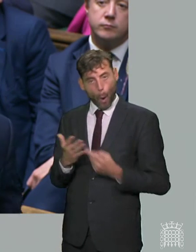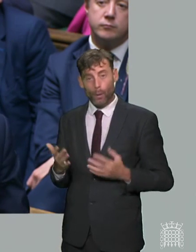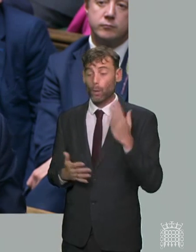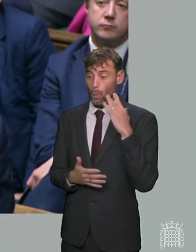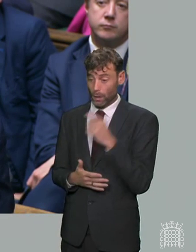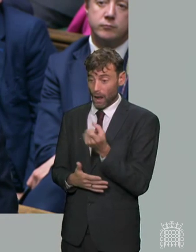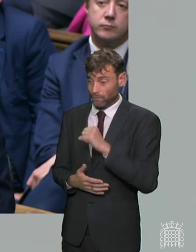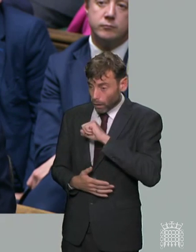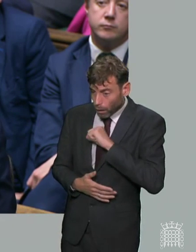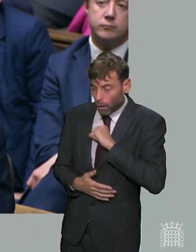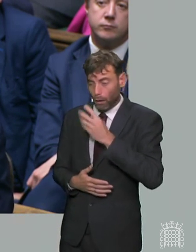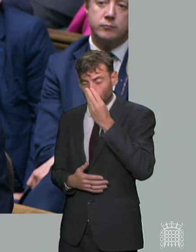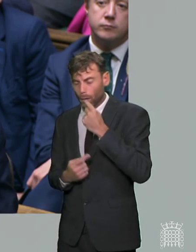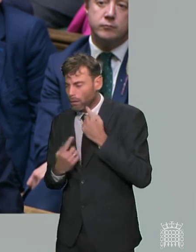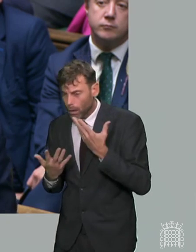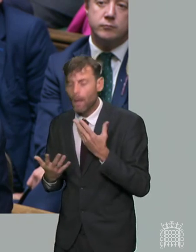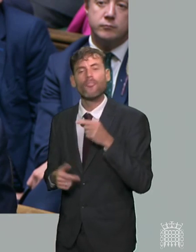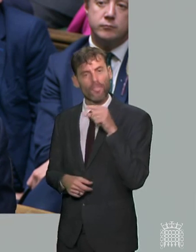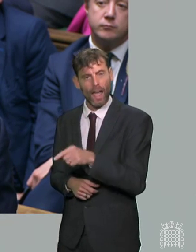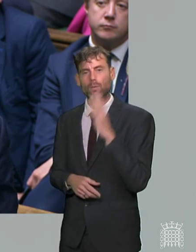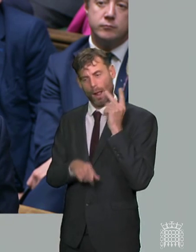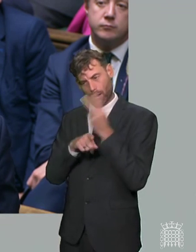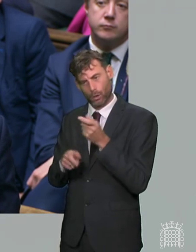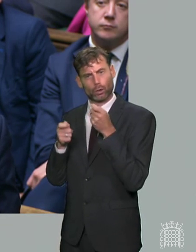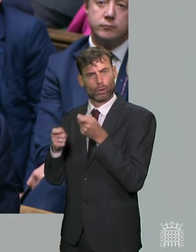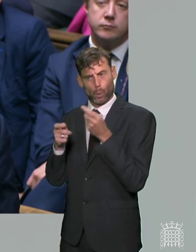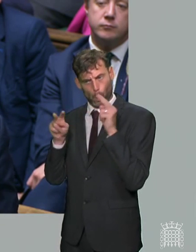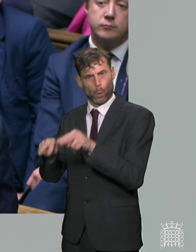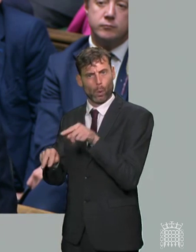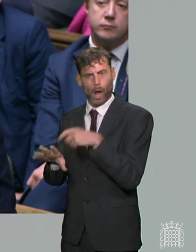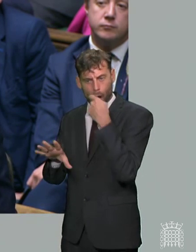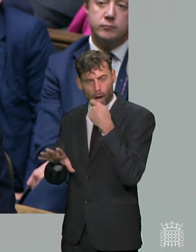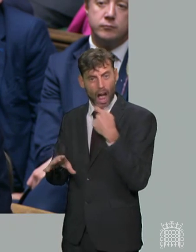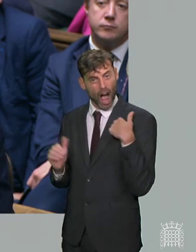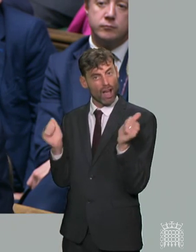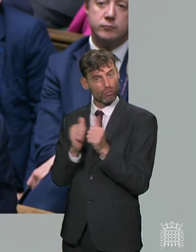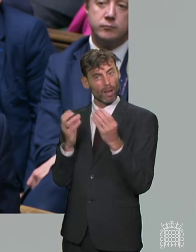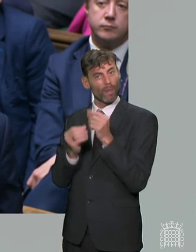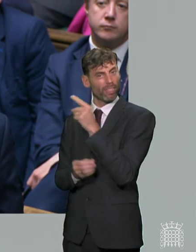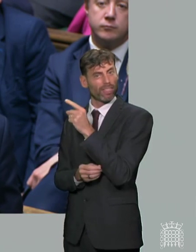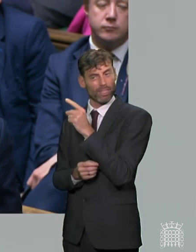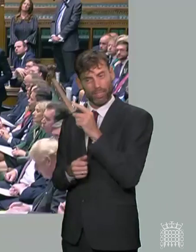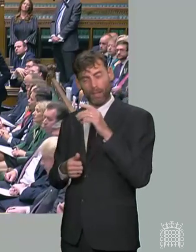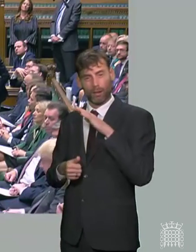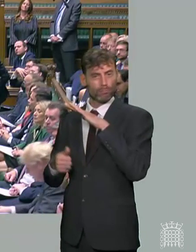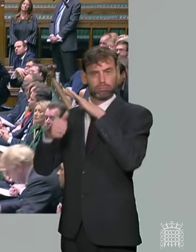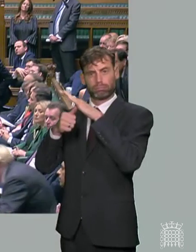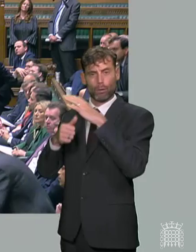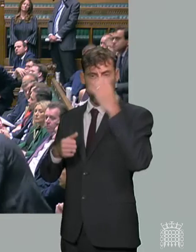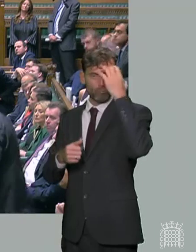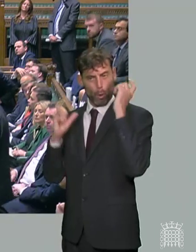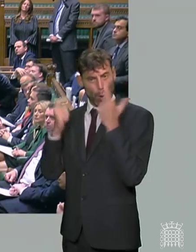I agree with her and her colleagues in the royal college; does the Prime Minister agree with them?